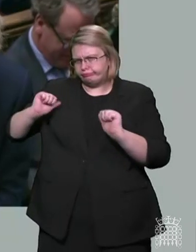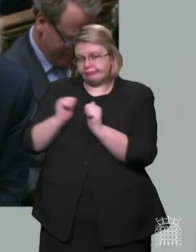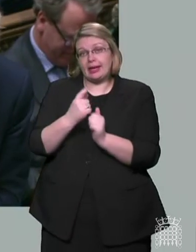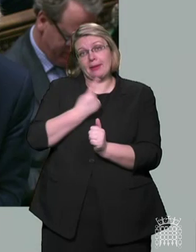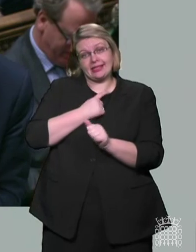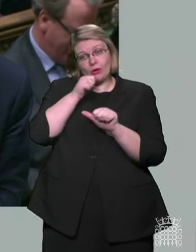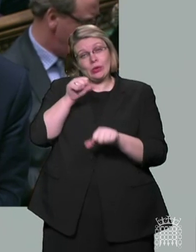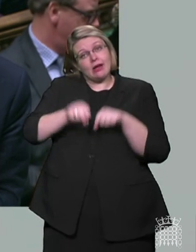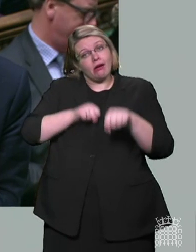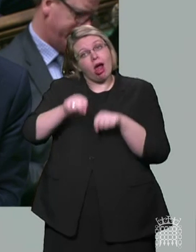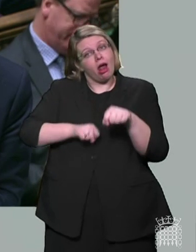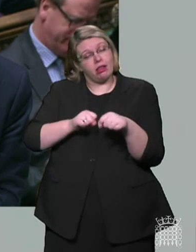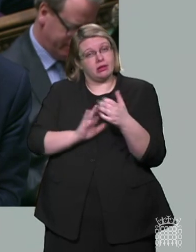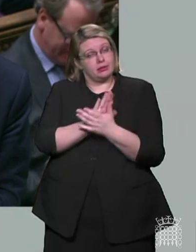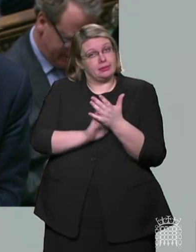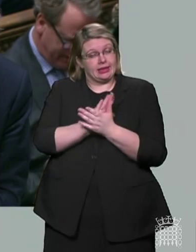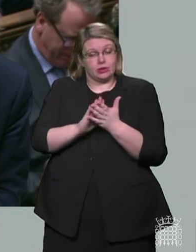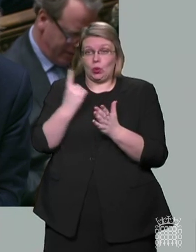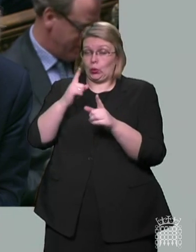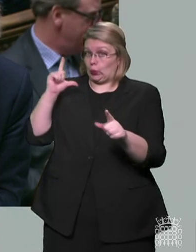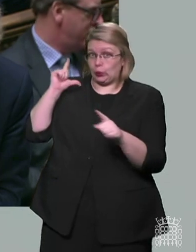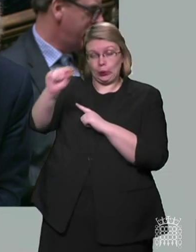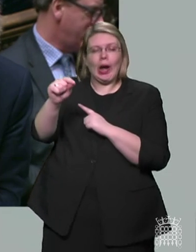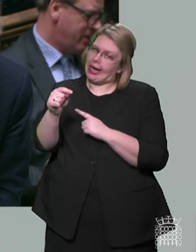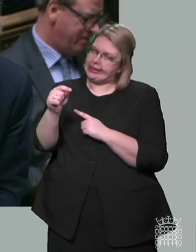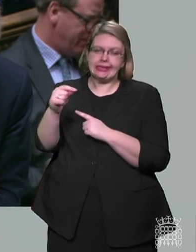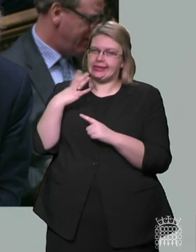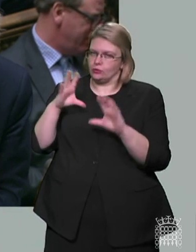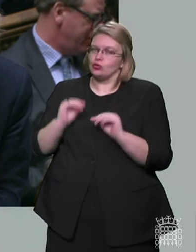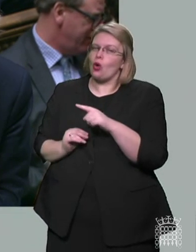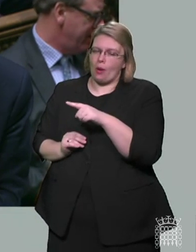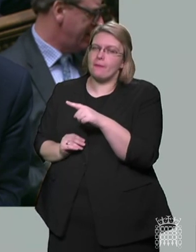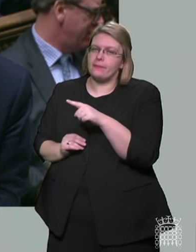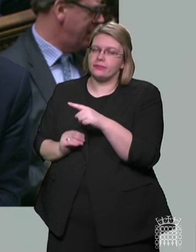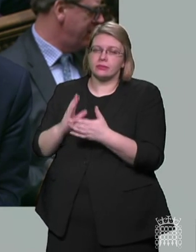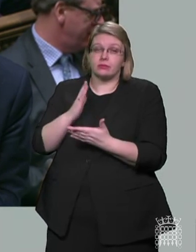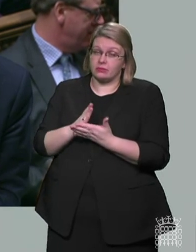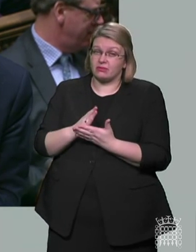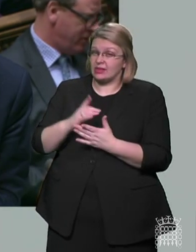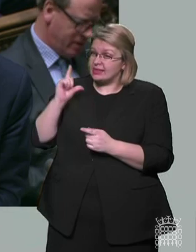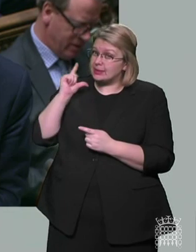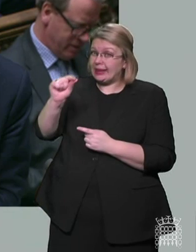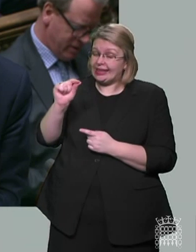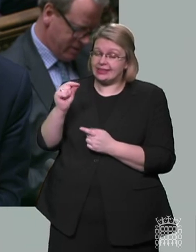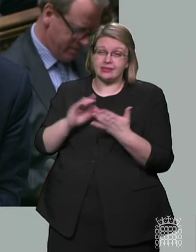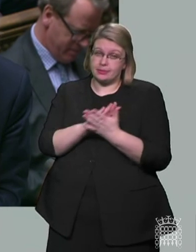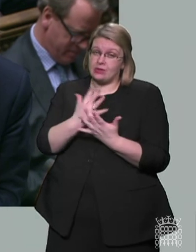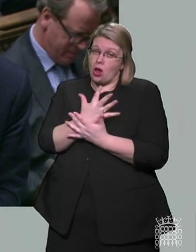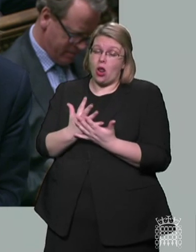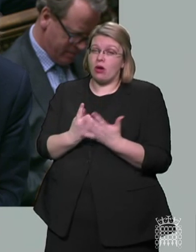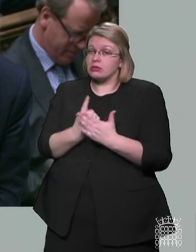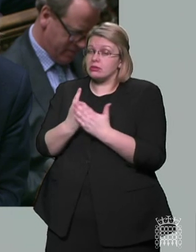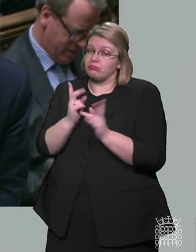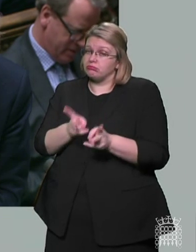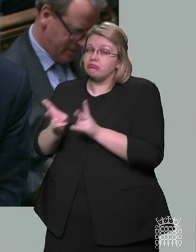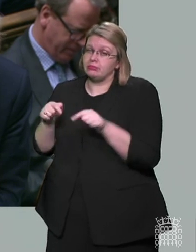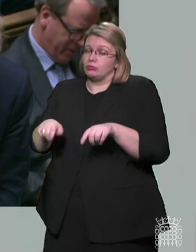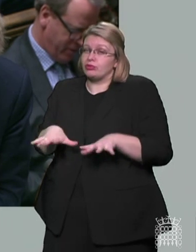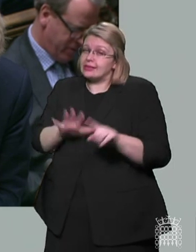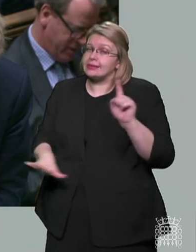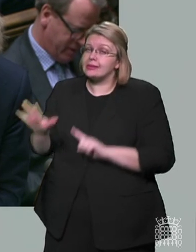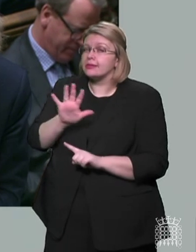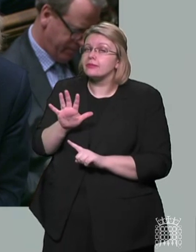We do need to crack down on speeding, which plays a role in excessive deaths on our roads.